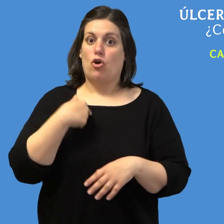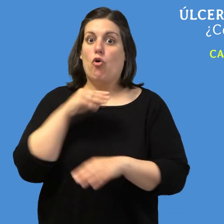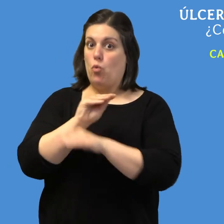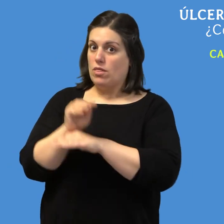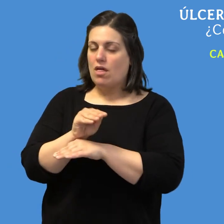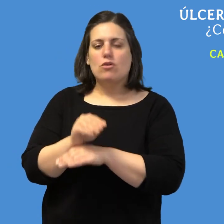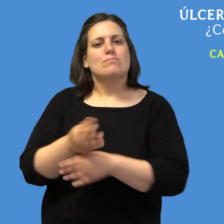cuidar